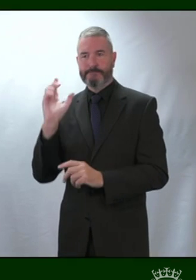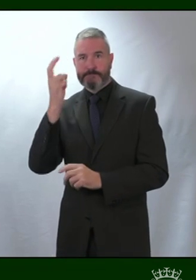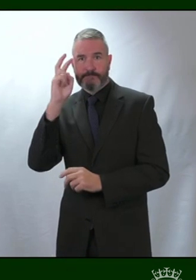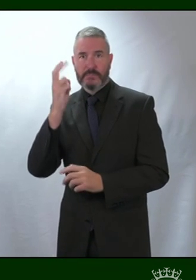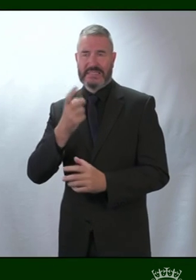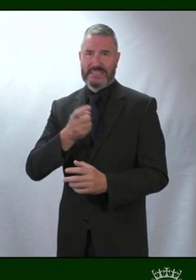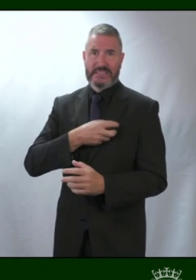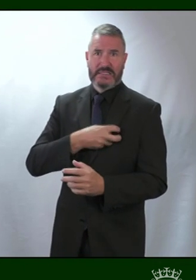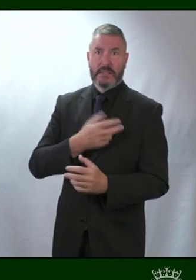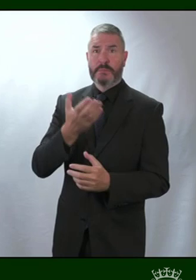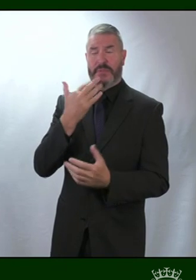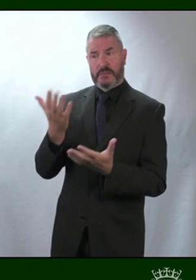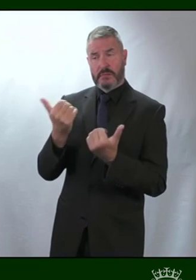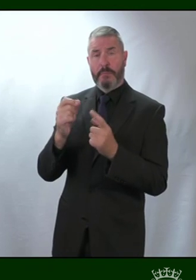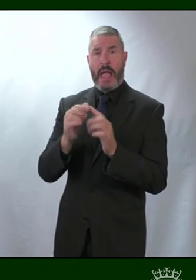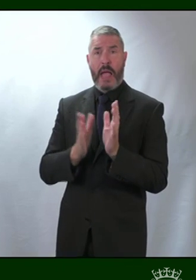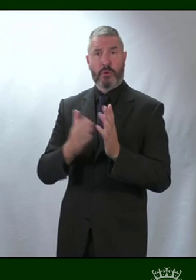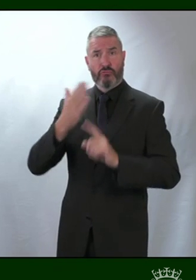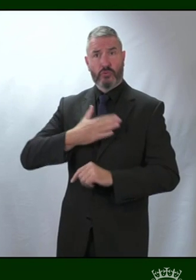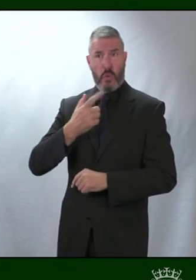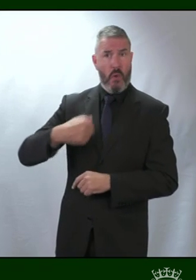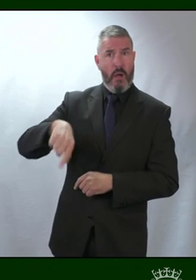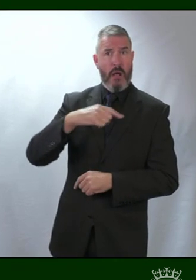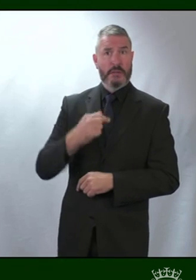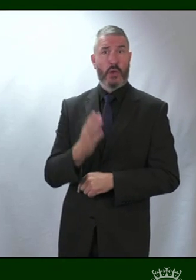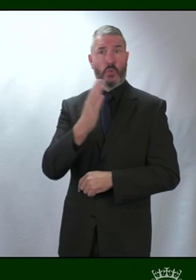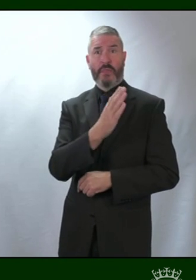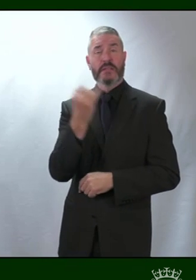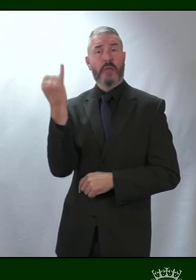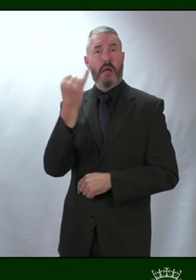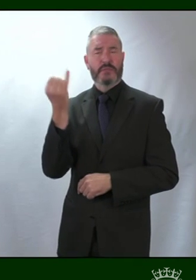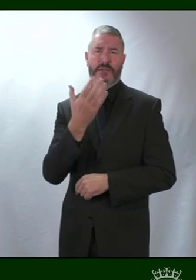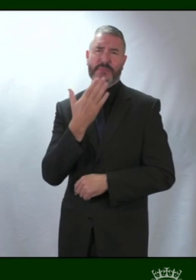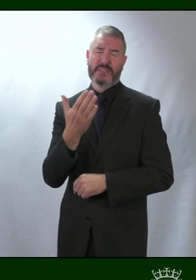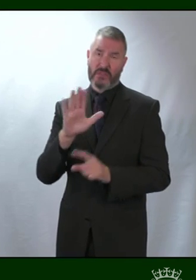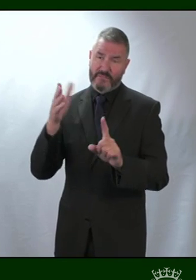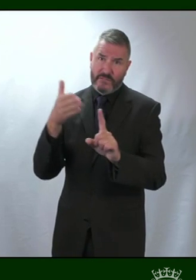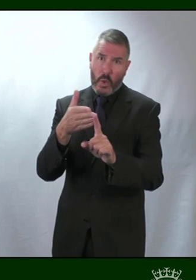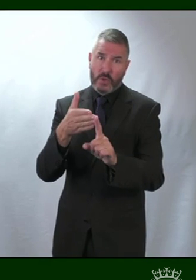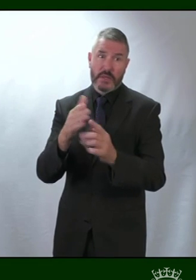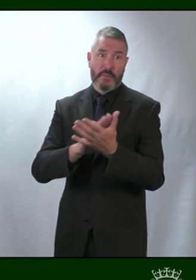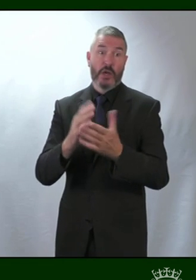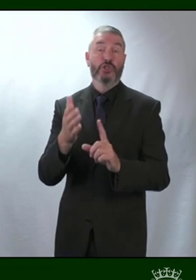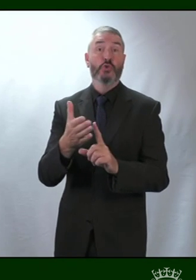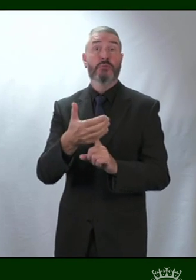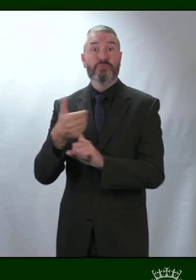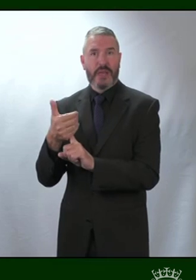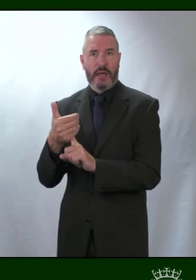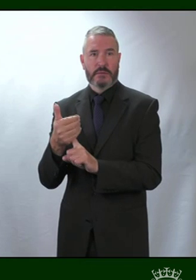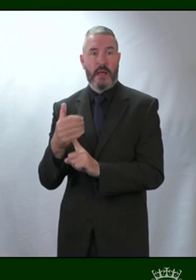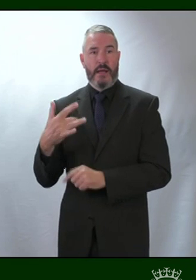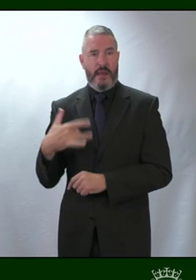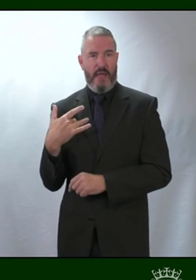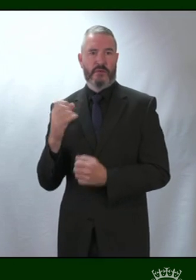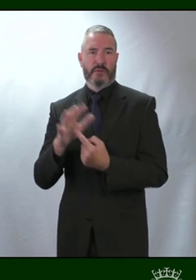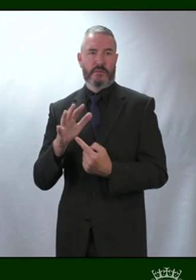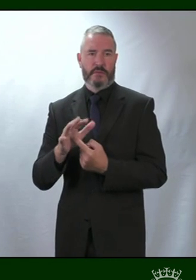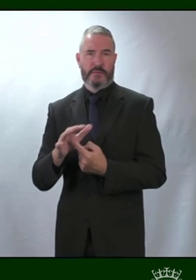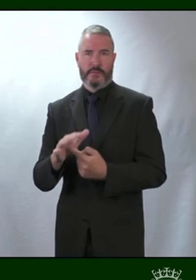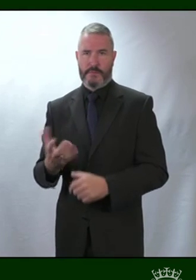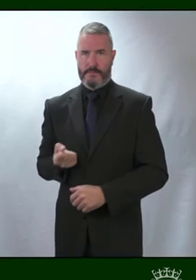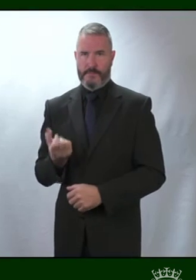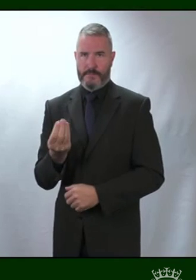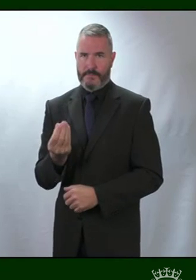Will he reassure us all, and my constituents in North East Derbyshire, that the primary focus of the Government remains protecting both lives and—just as important—livelihoods?